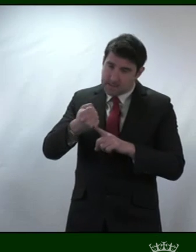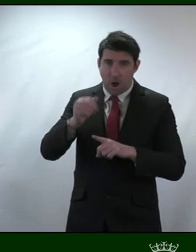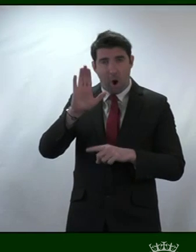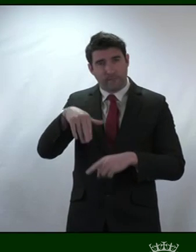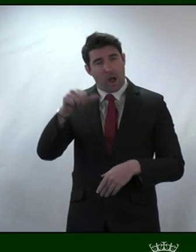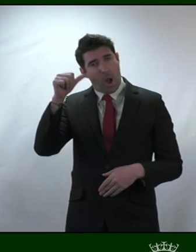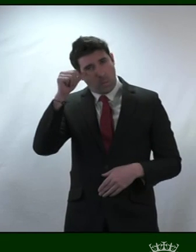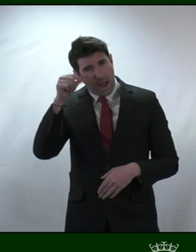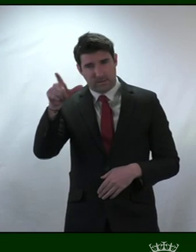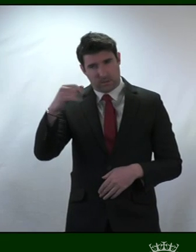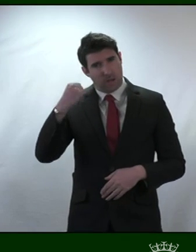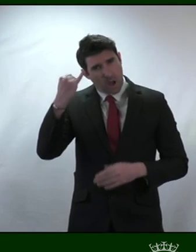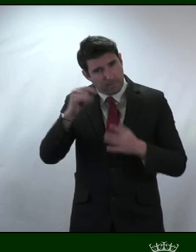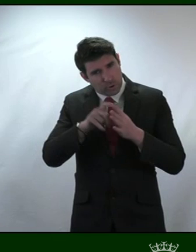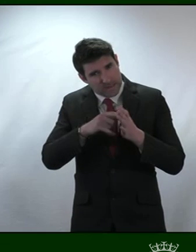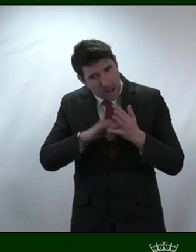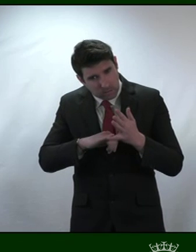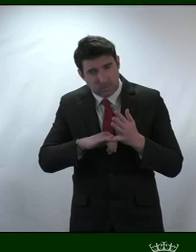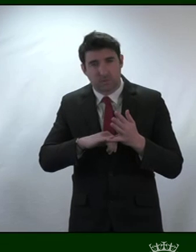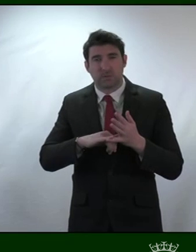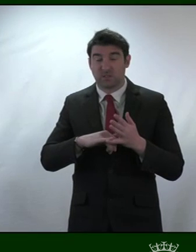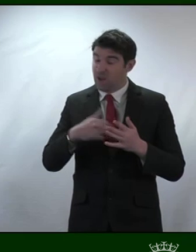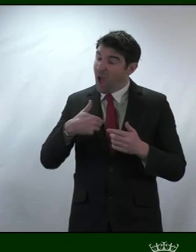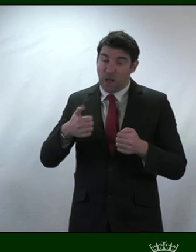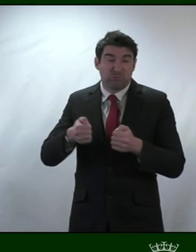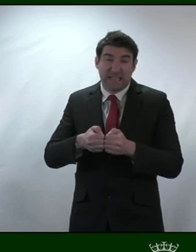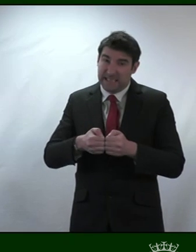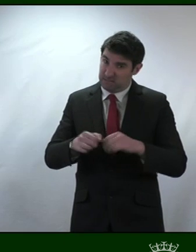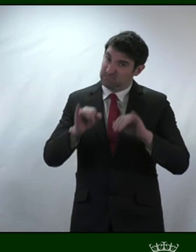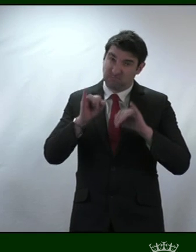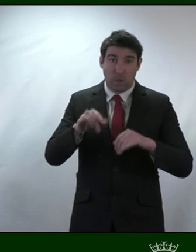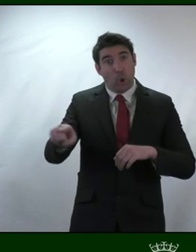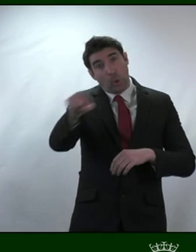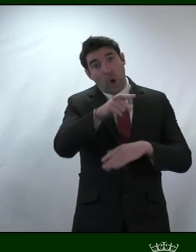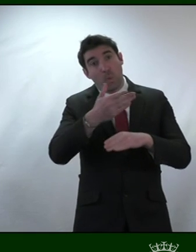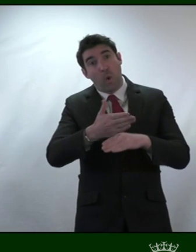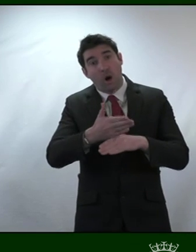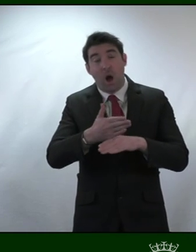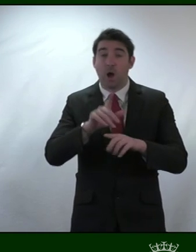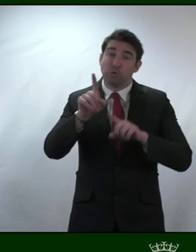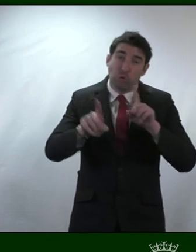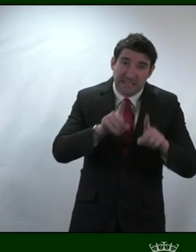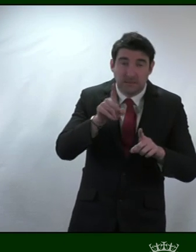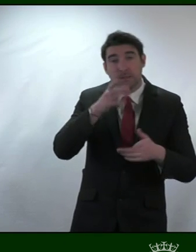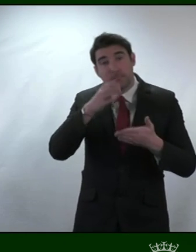It has been a terrible time for hospitality. We all share the anguish of those who work in the hospitality sector.